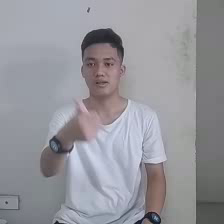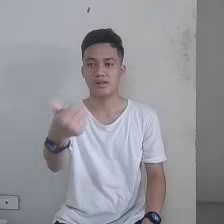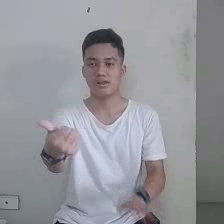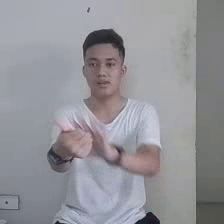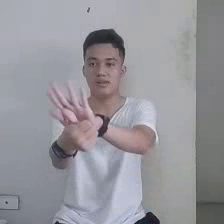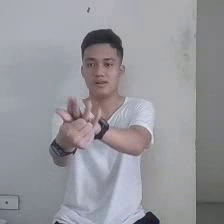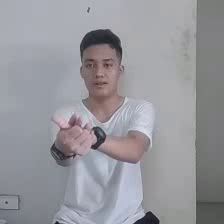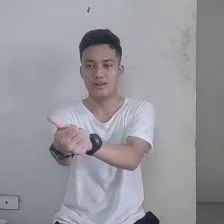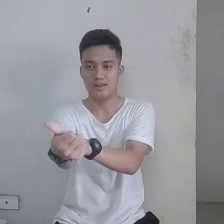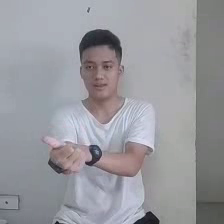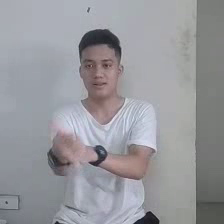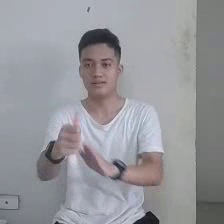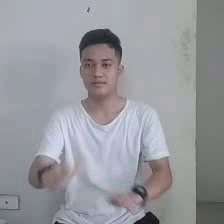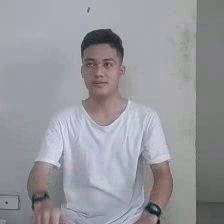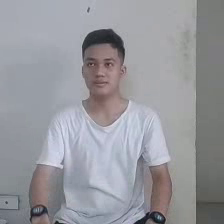An ủi